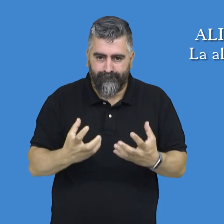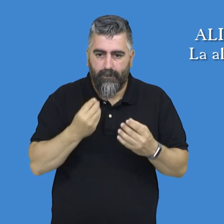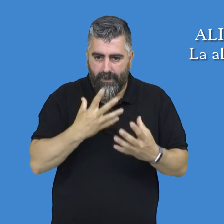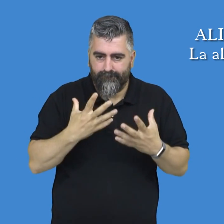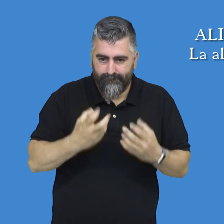bien